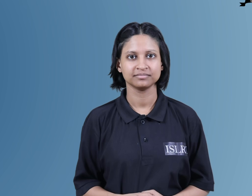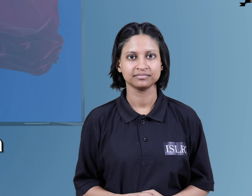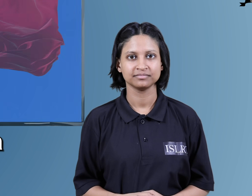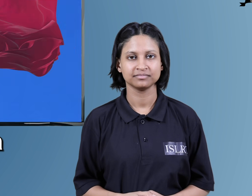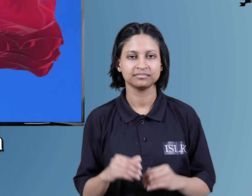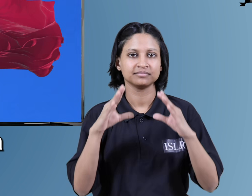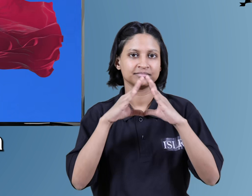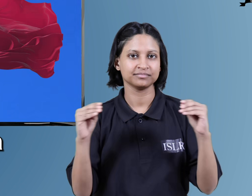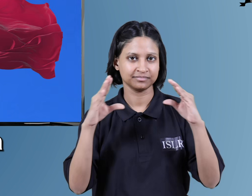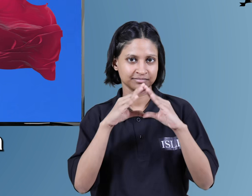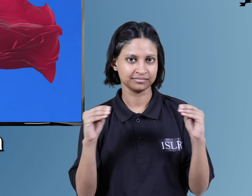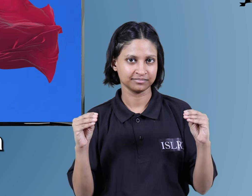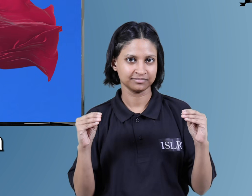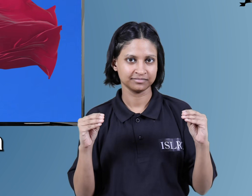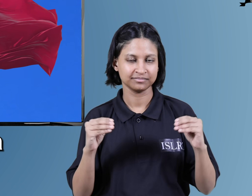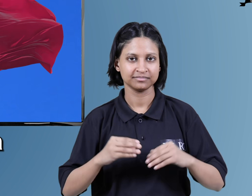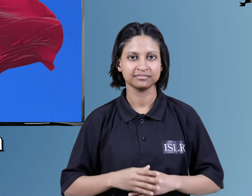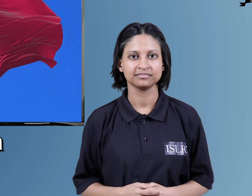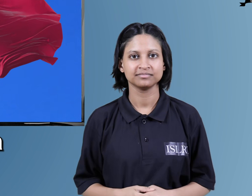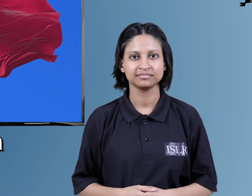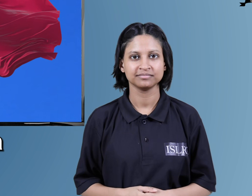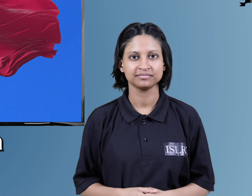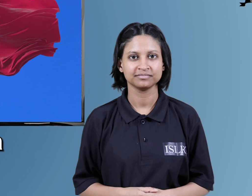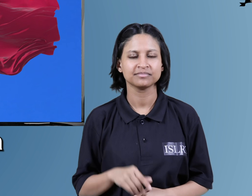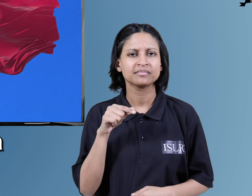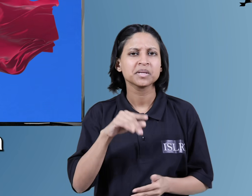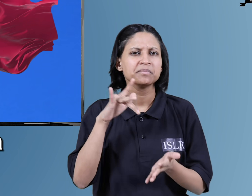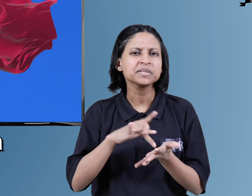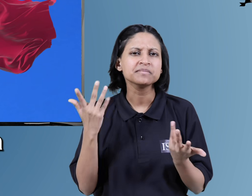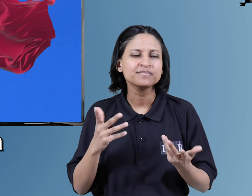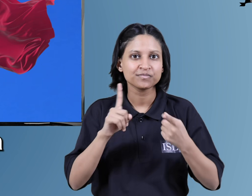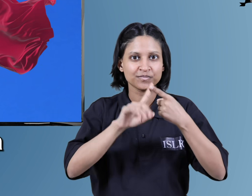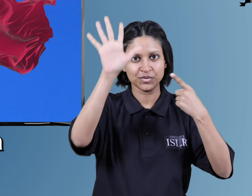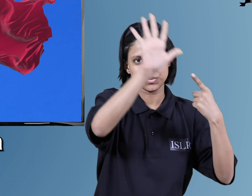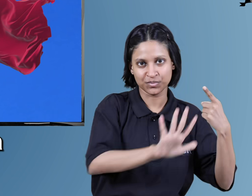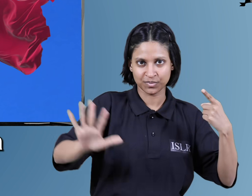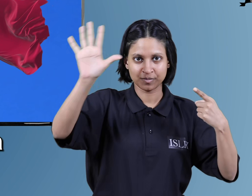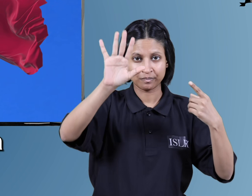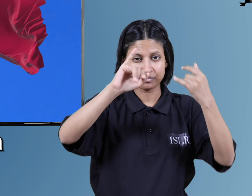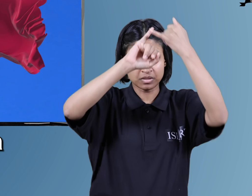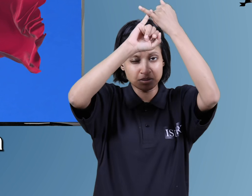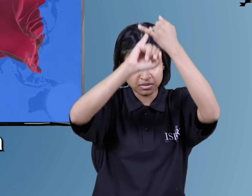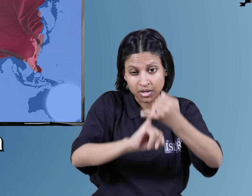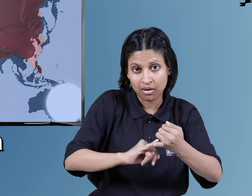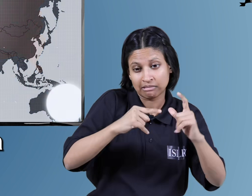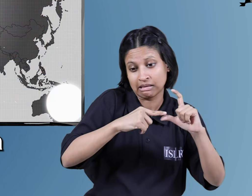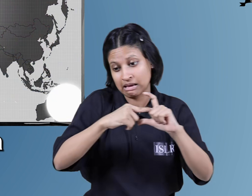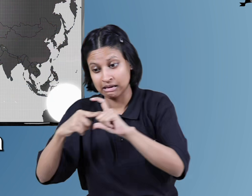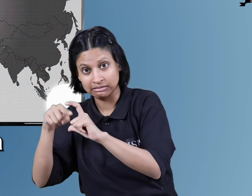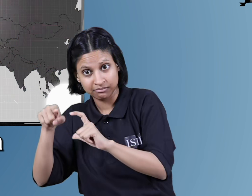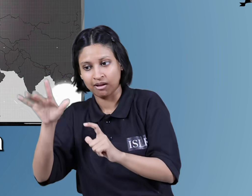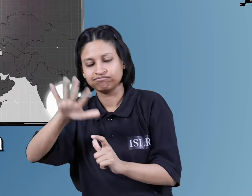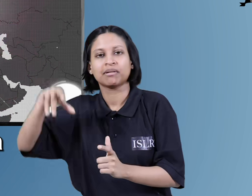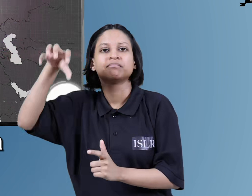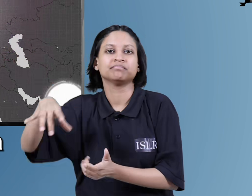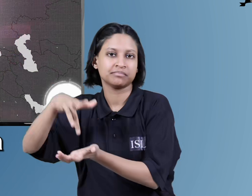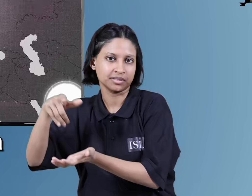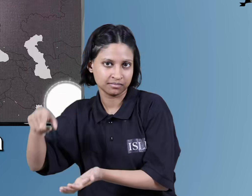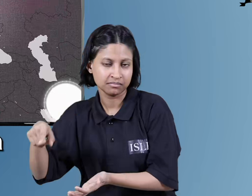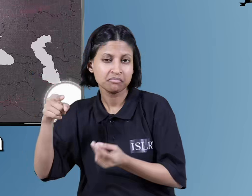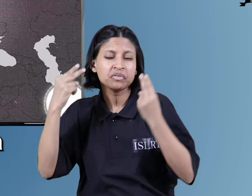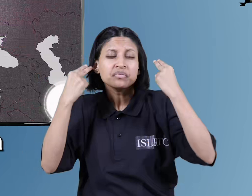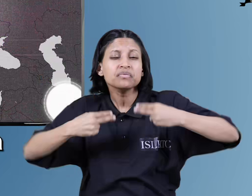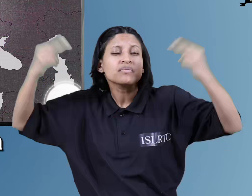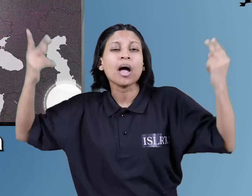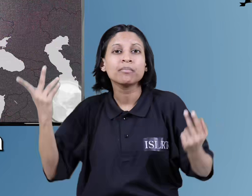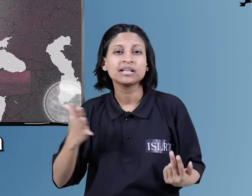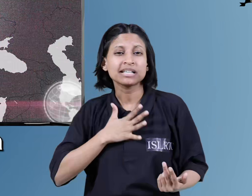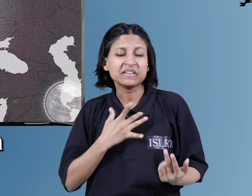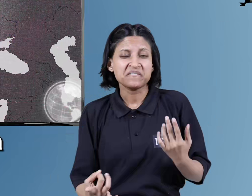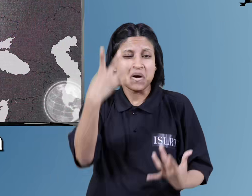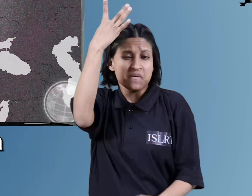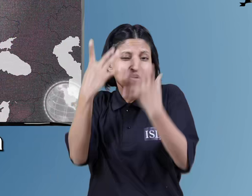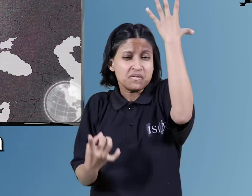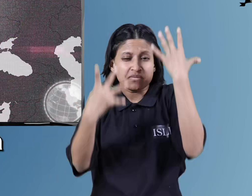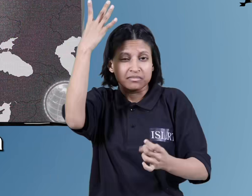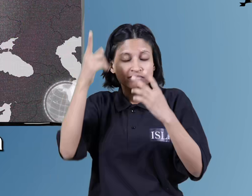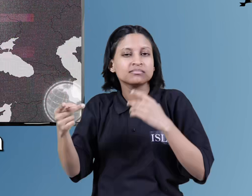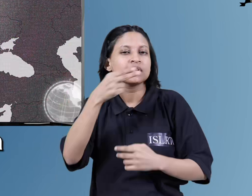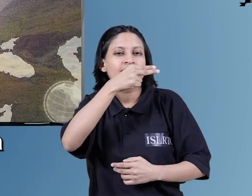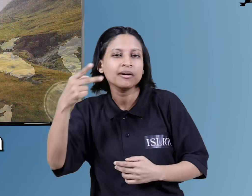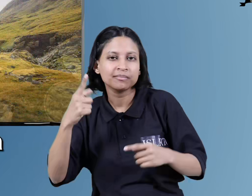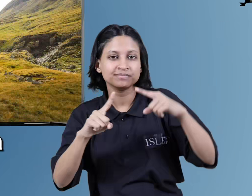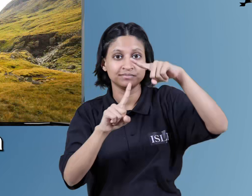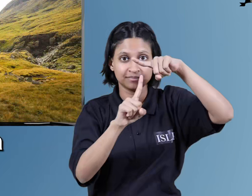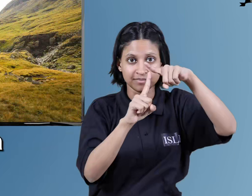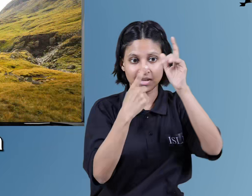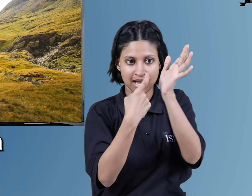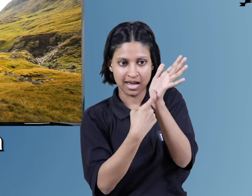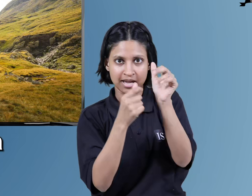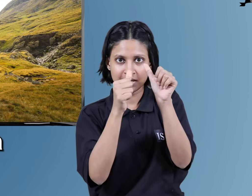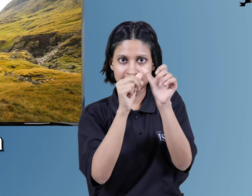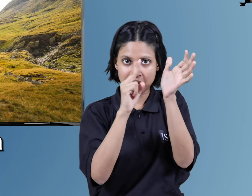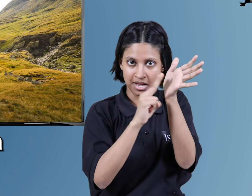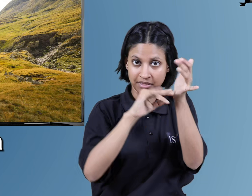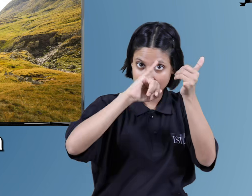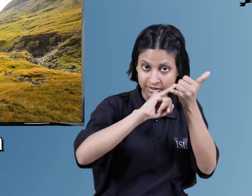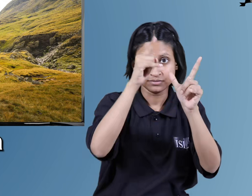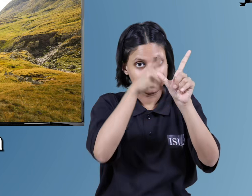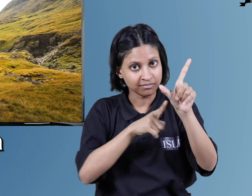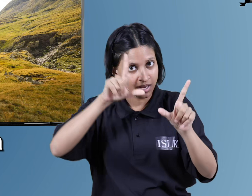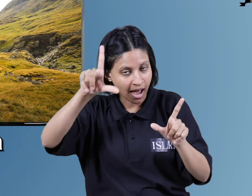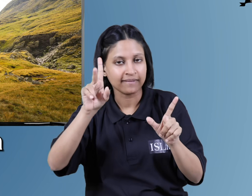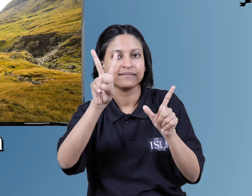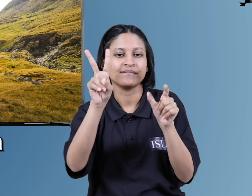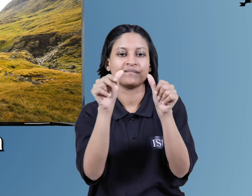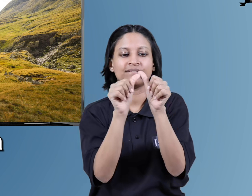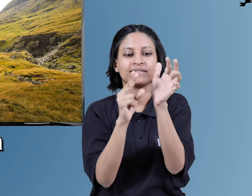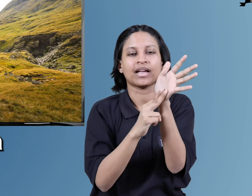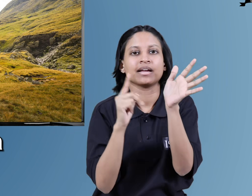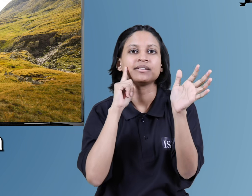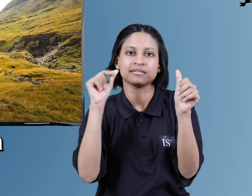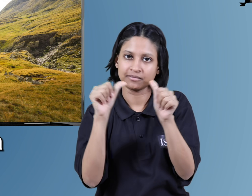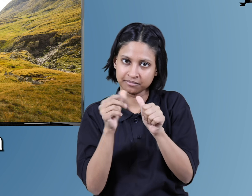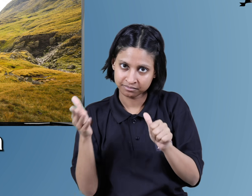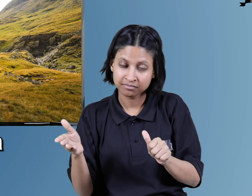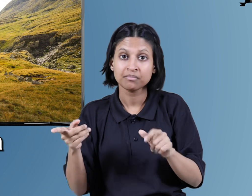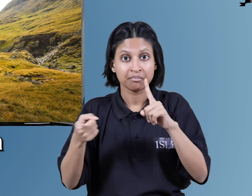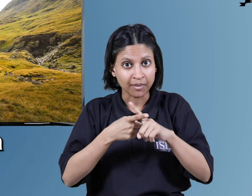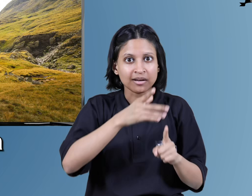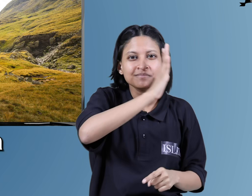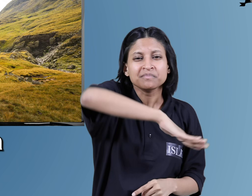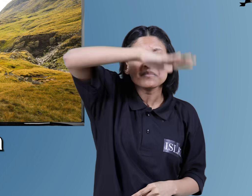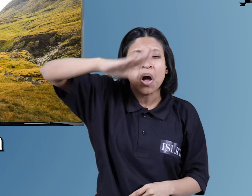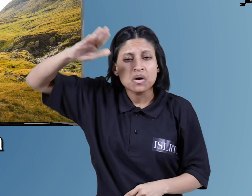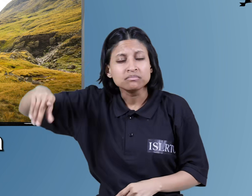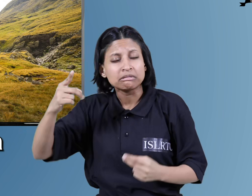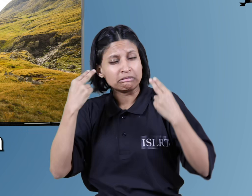Romania A Southeast European country known for its forested region of Transylvania,